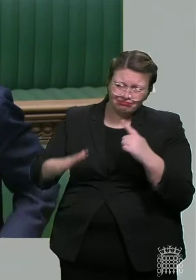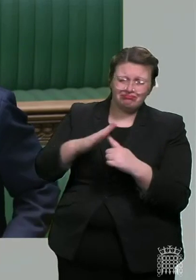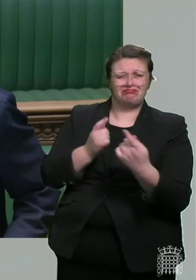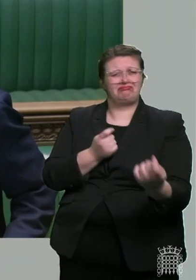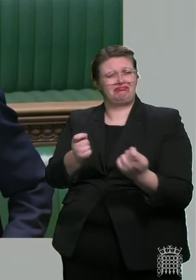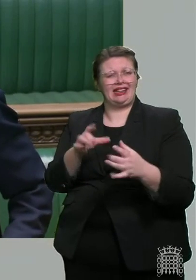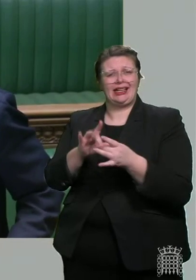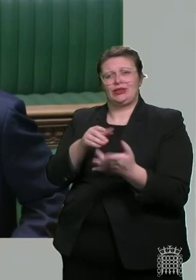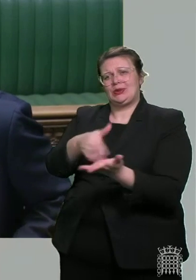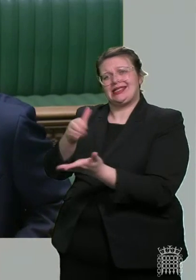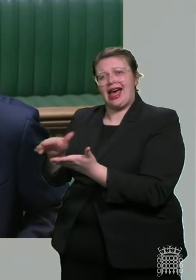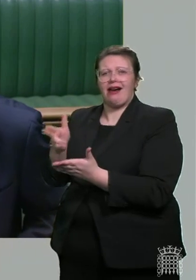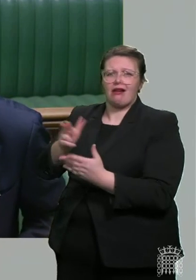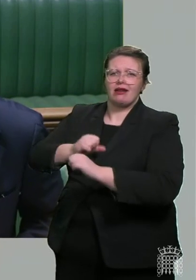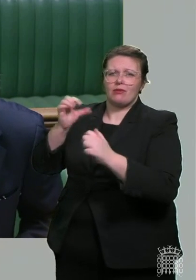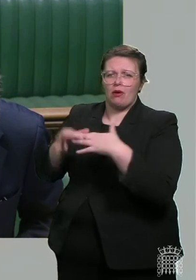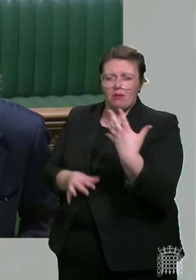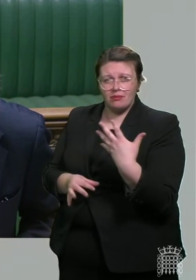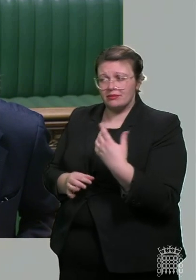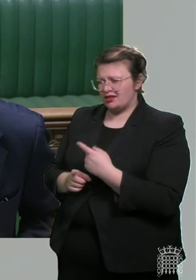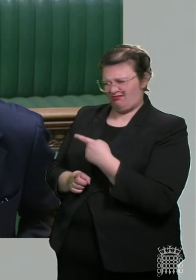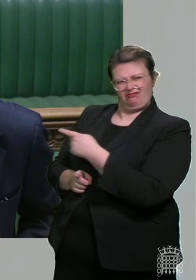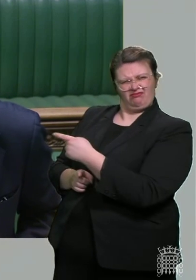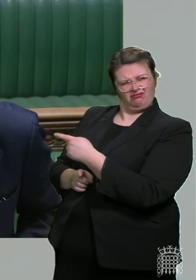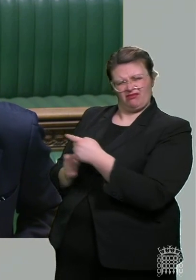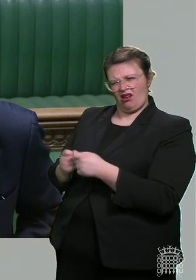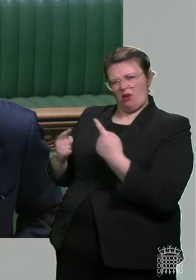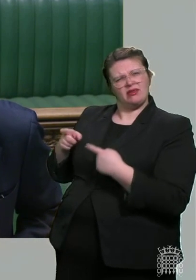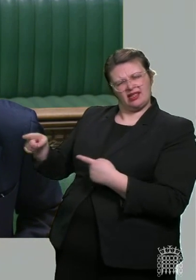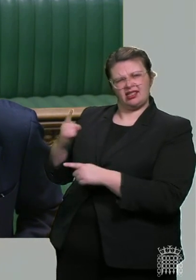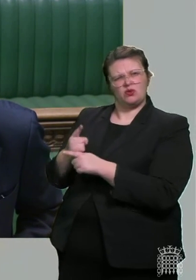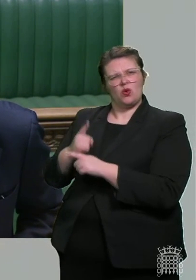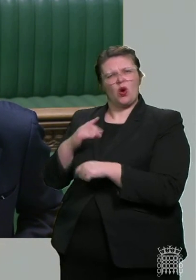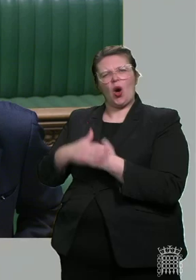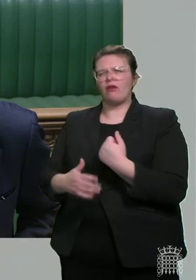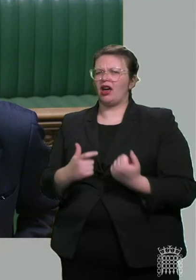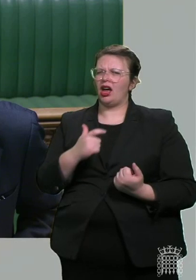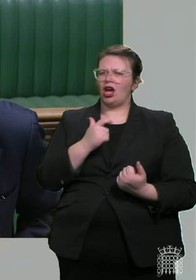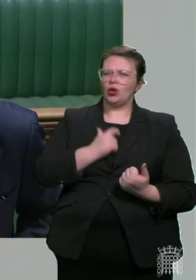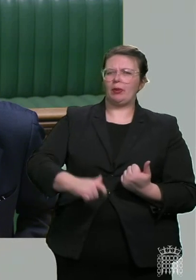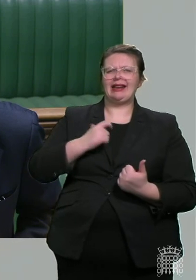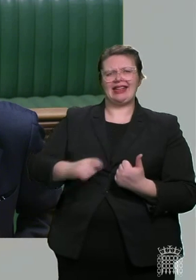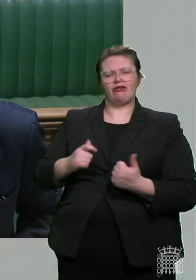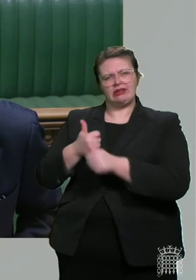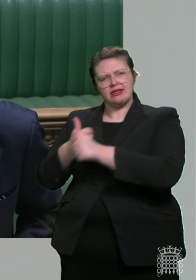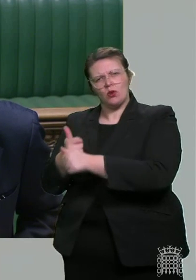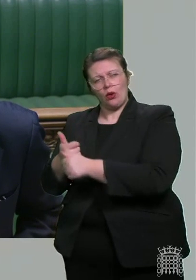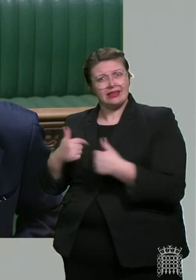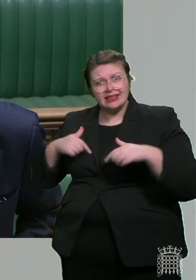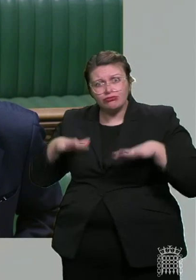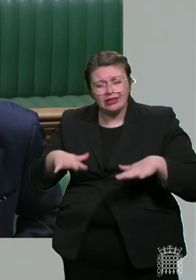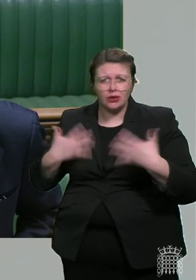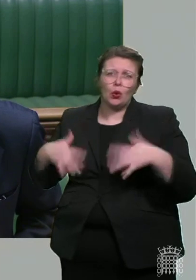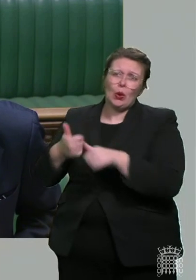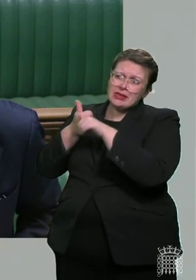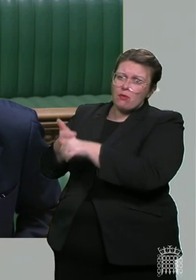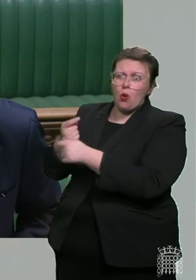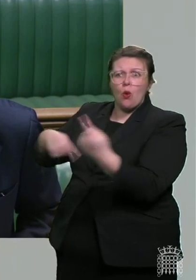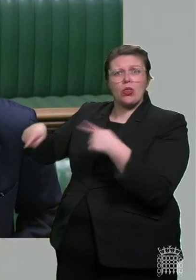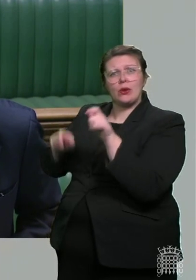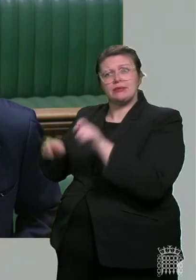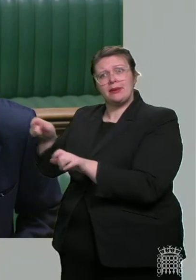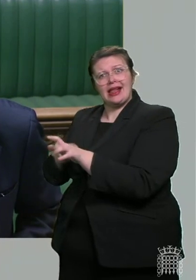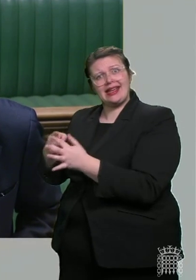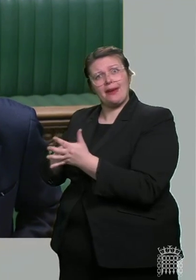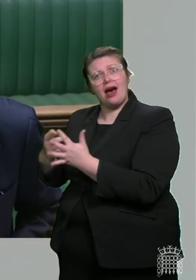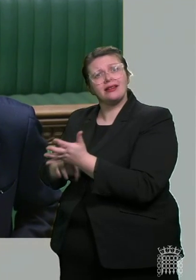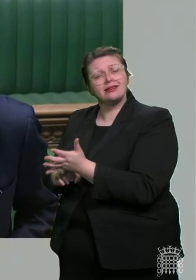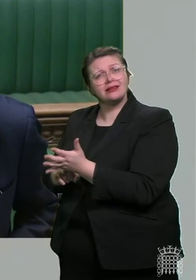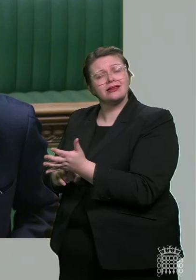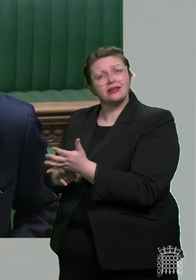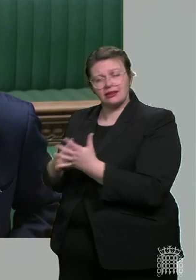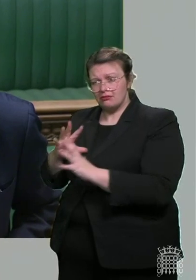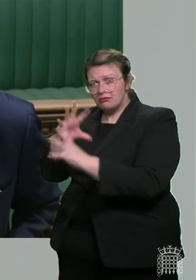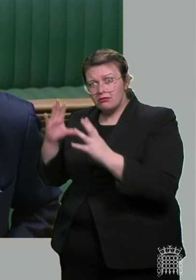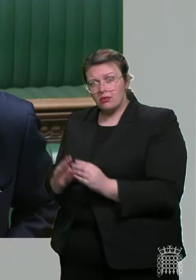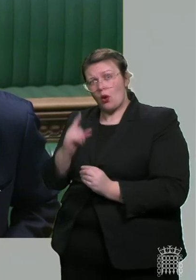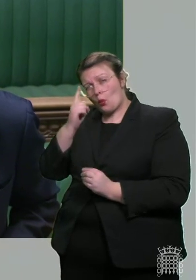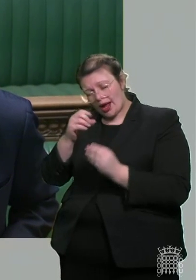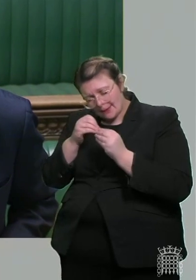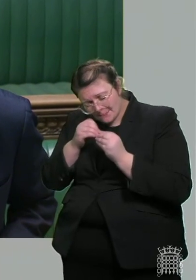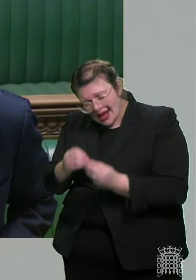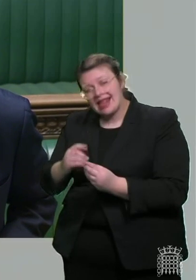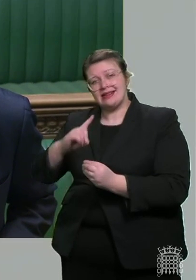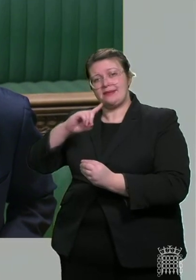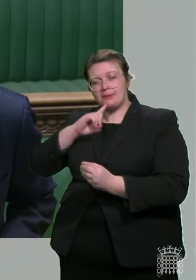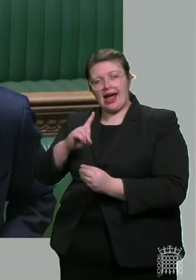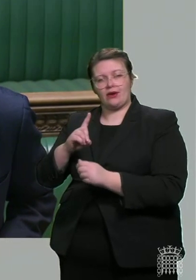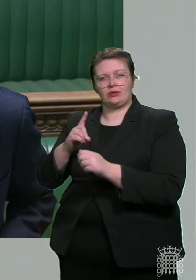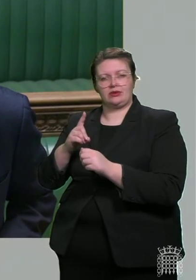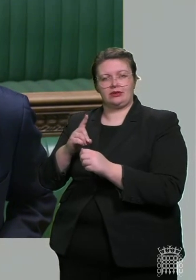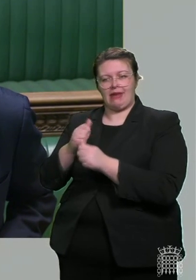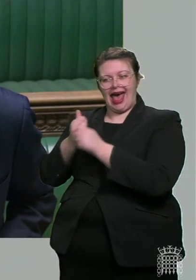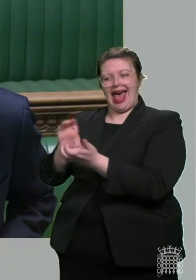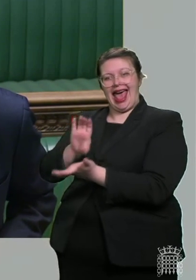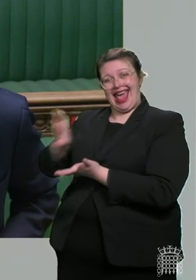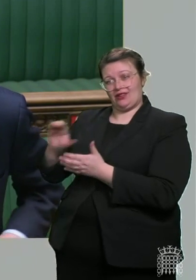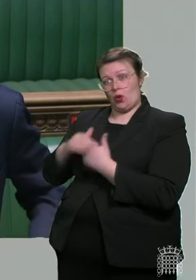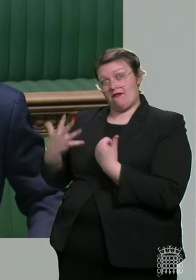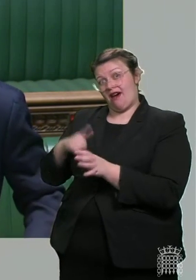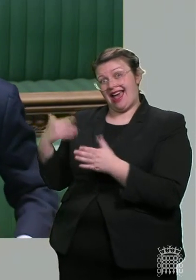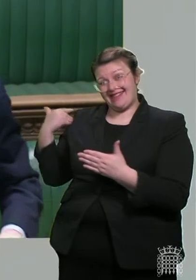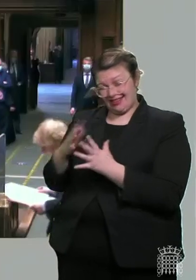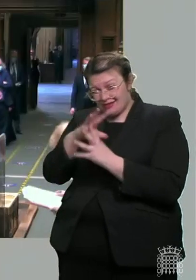He talks about humanitarian relief, and actually I think the people of this country can be hugely proud of what we are doing to support the people of Yemen: almost £1 billion of aid contributed in the past five years.